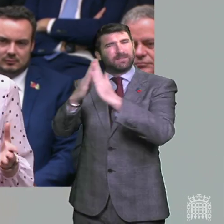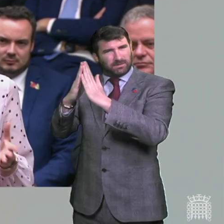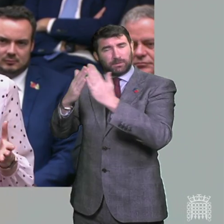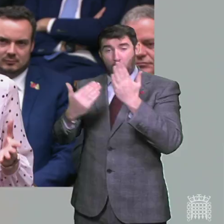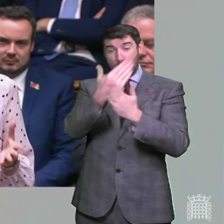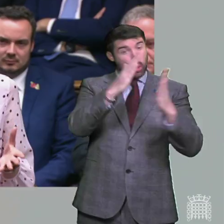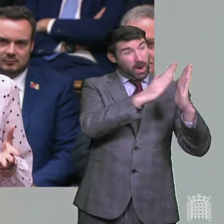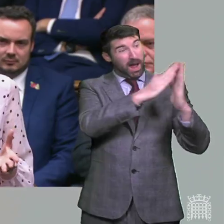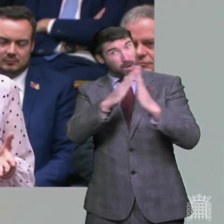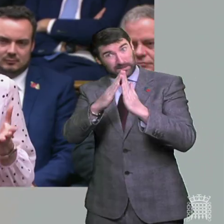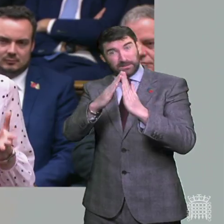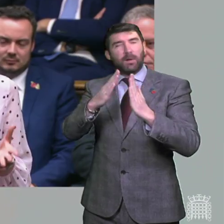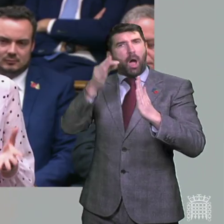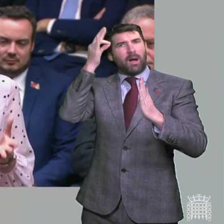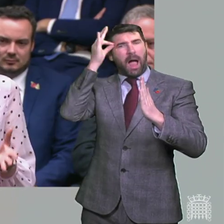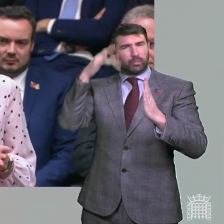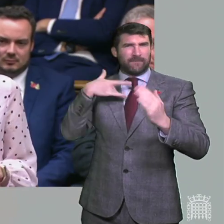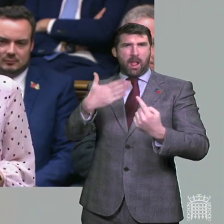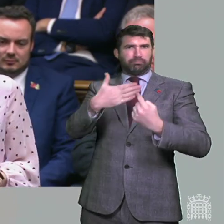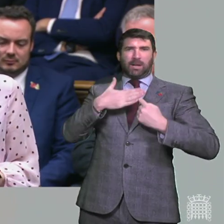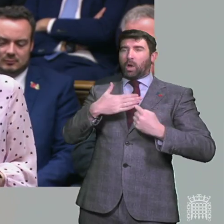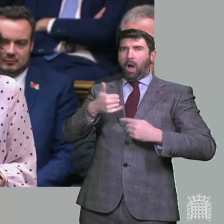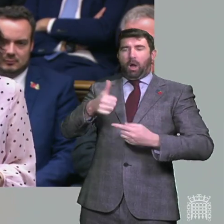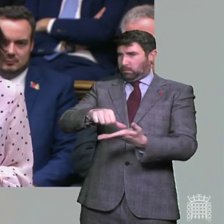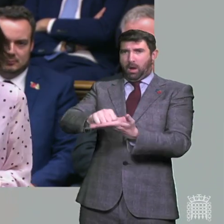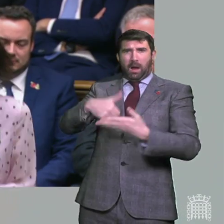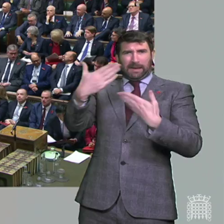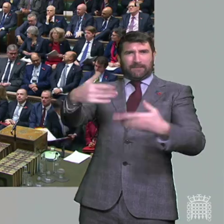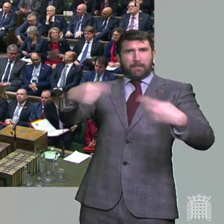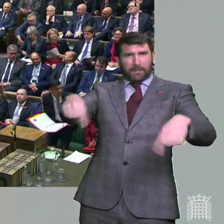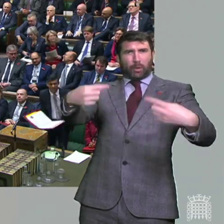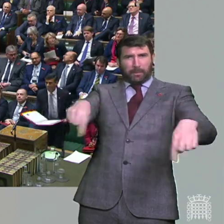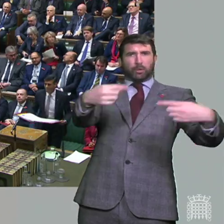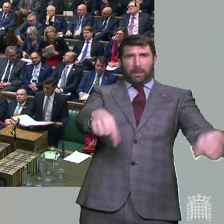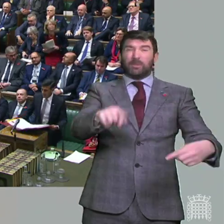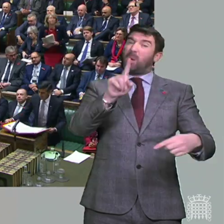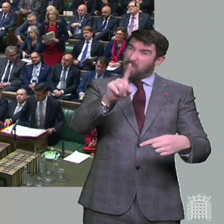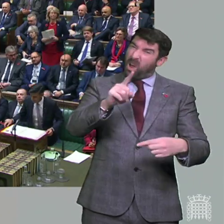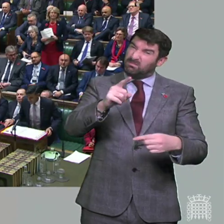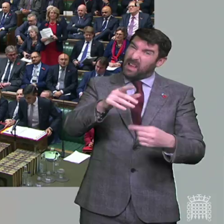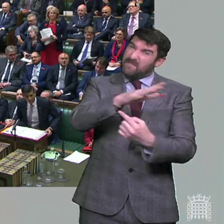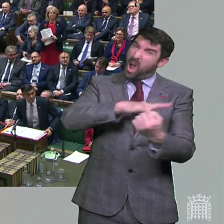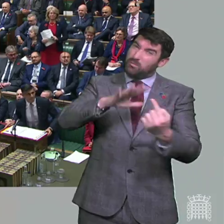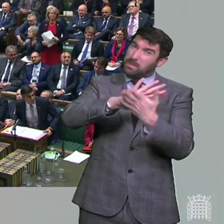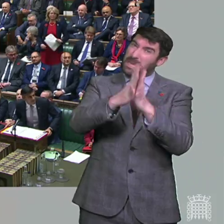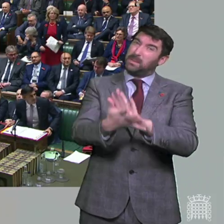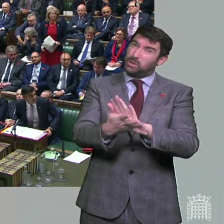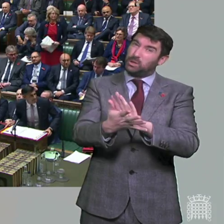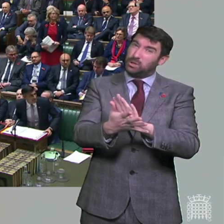Will he use the Report stage of the Levelling Up and Regeneration Bill to bring forward Government amendments to do that?